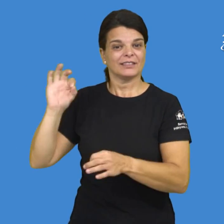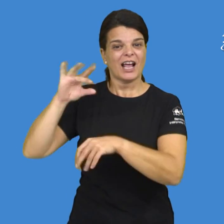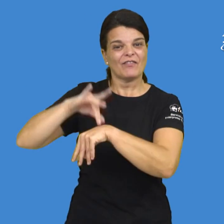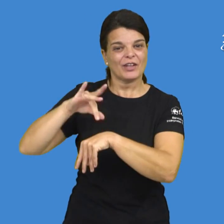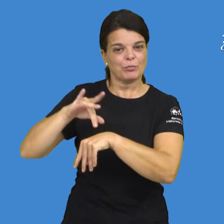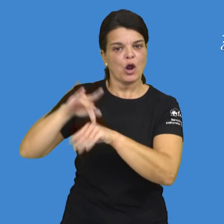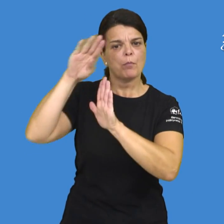enfermo